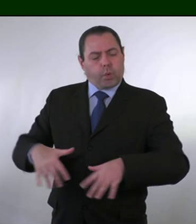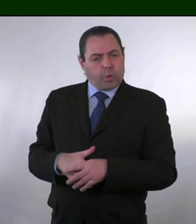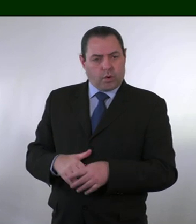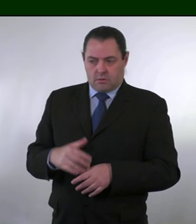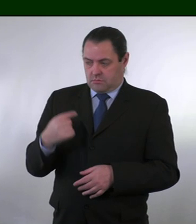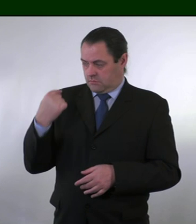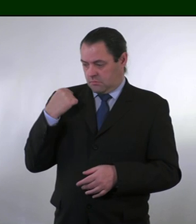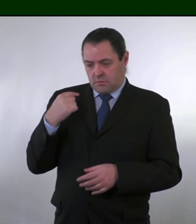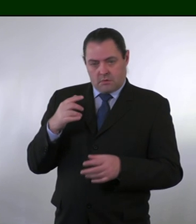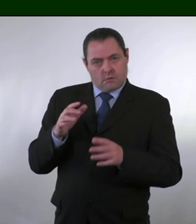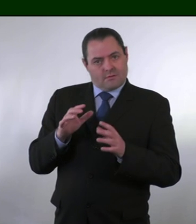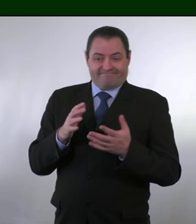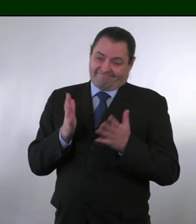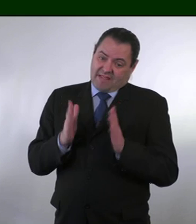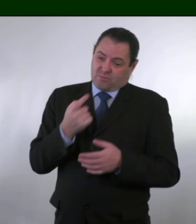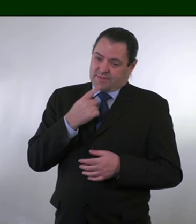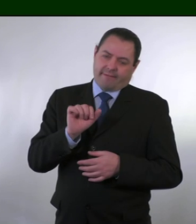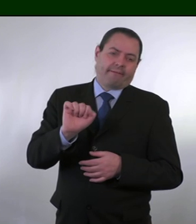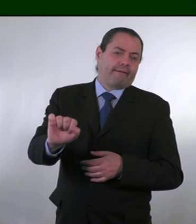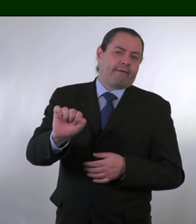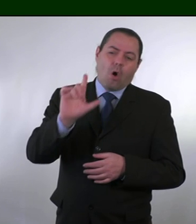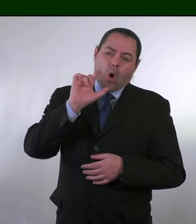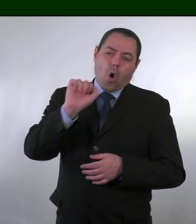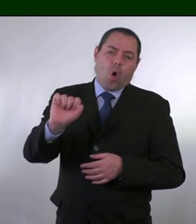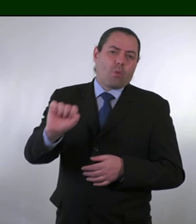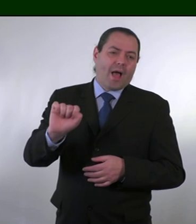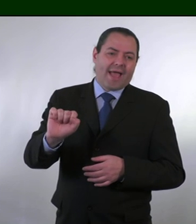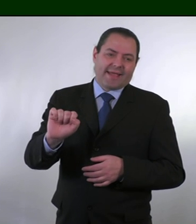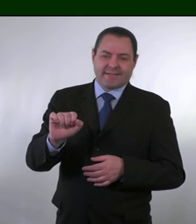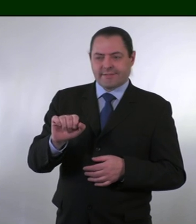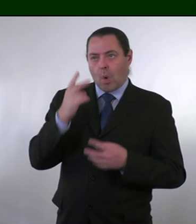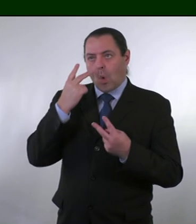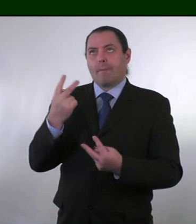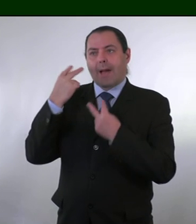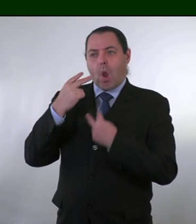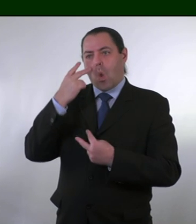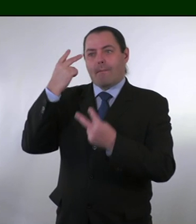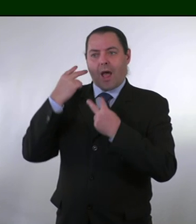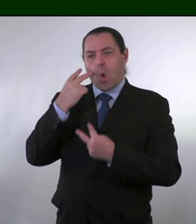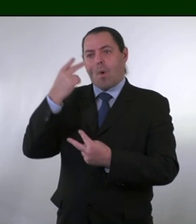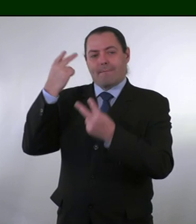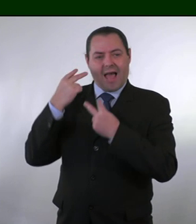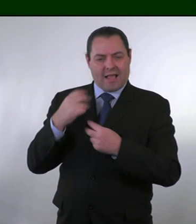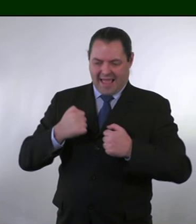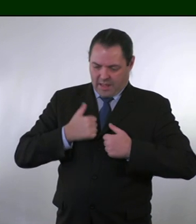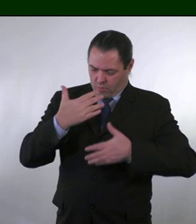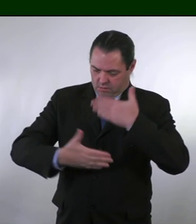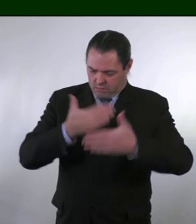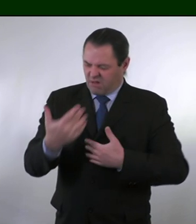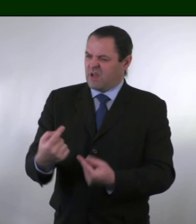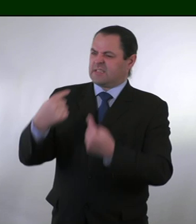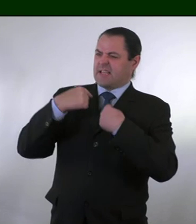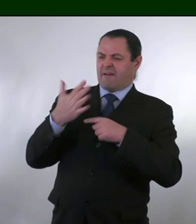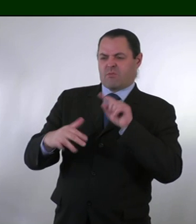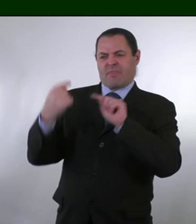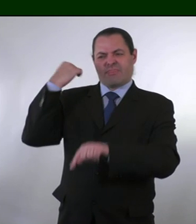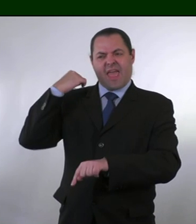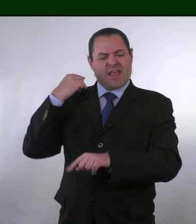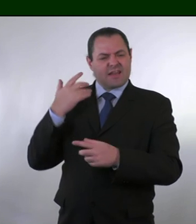It is entirely typical of Captain Hindsight that he now attacks our efforts to procure PPE.